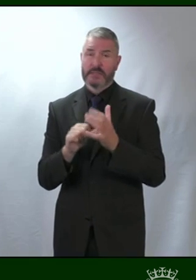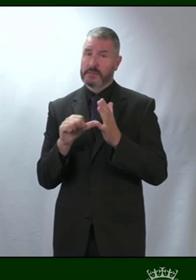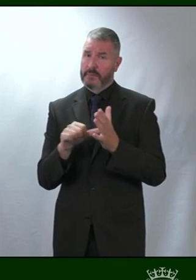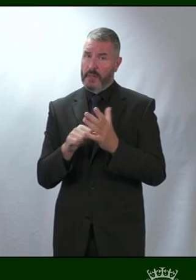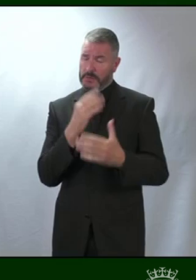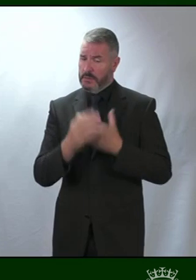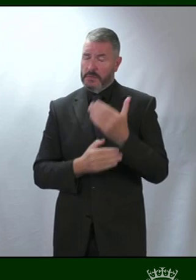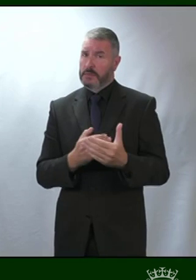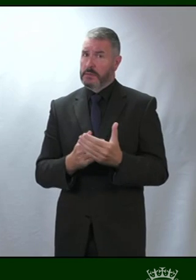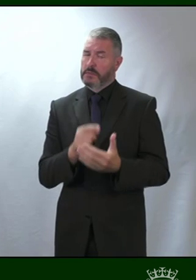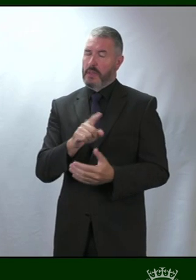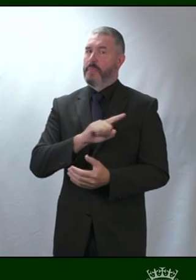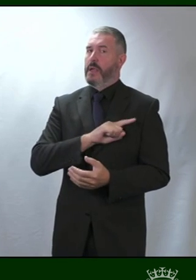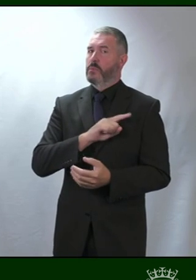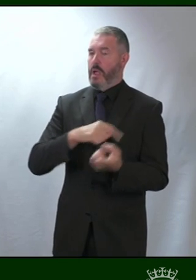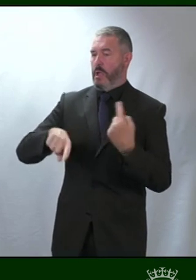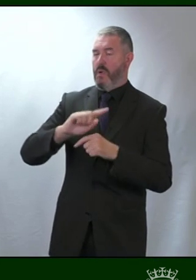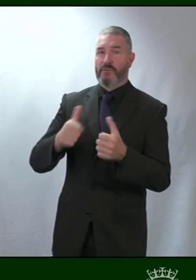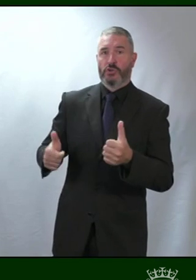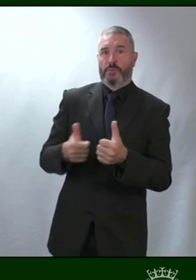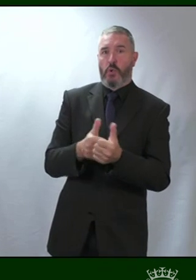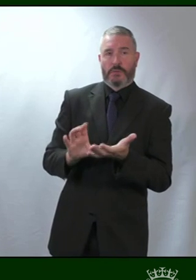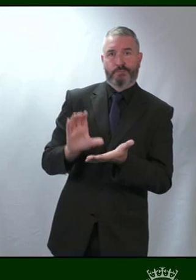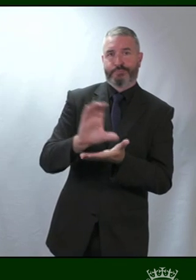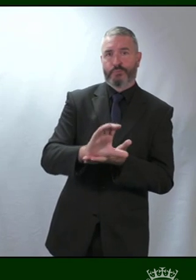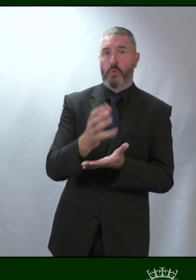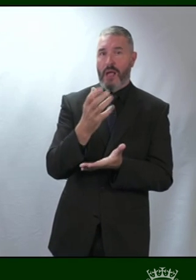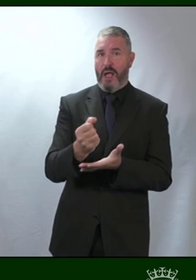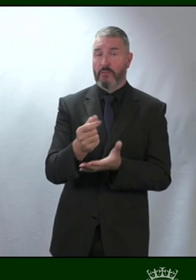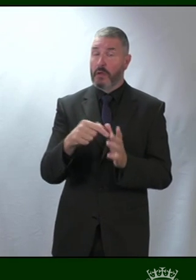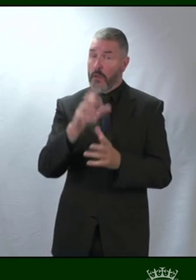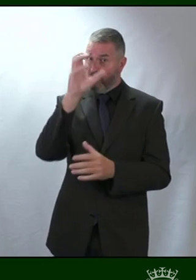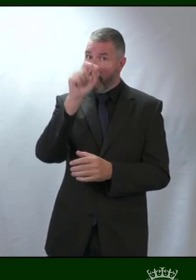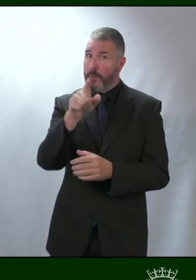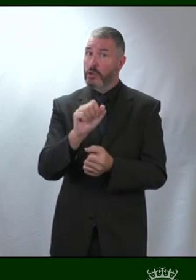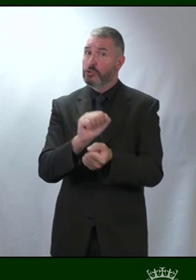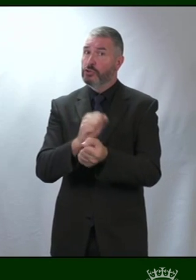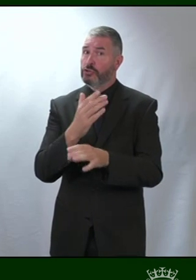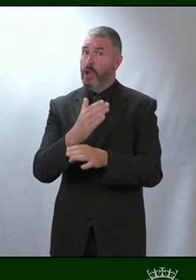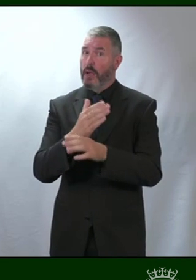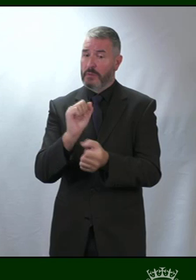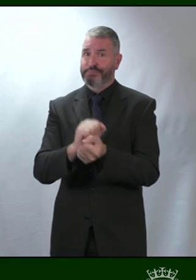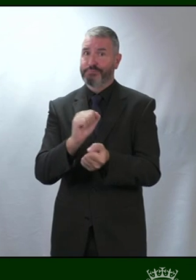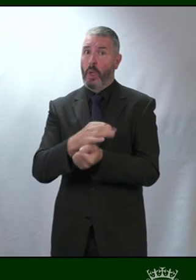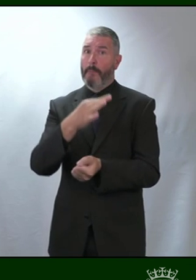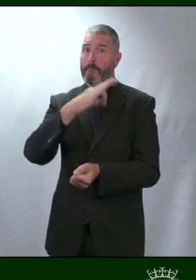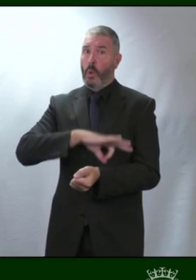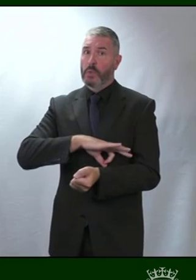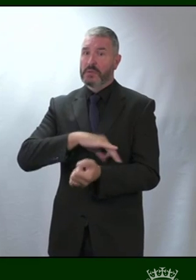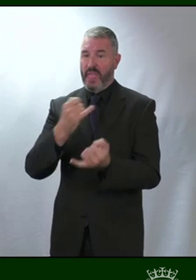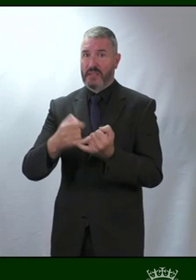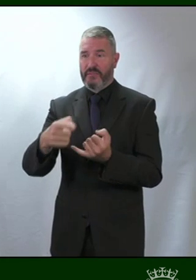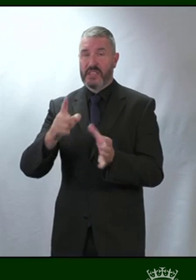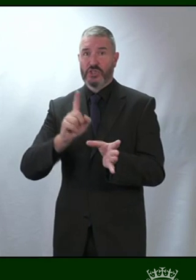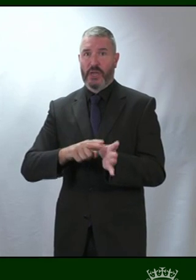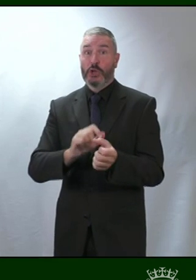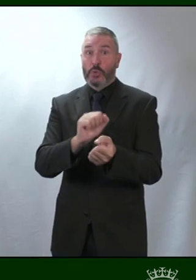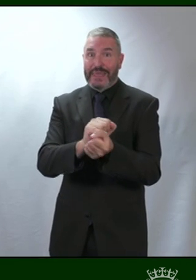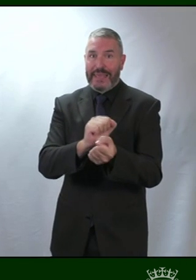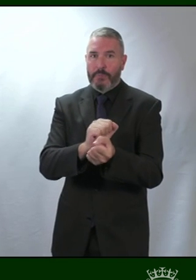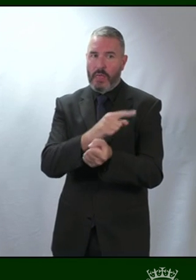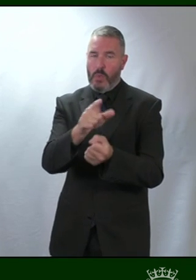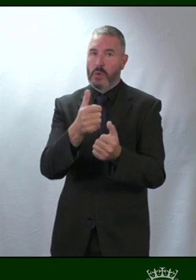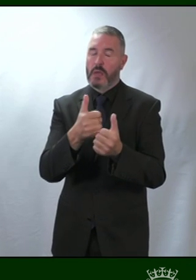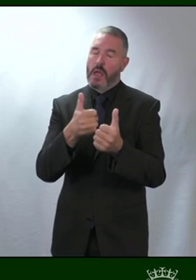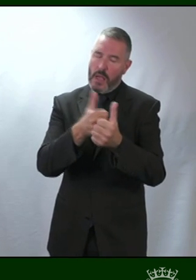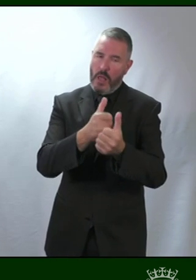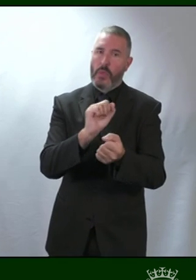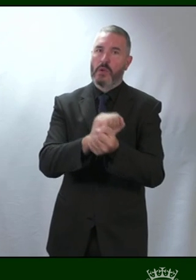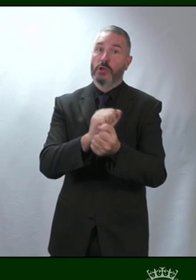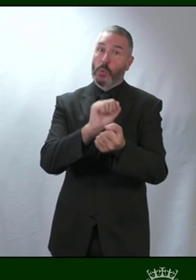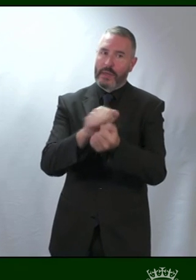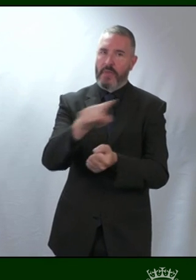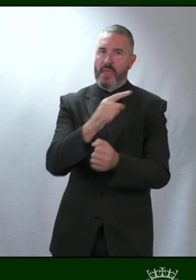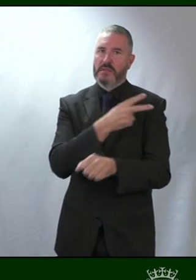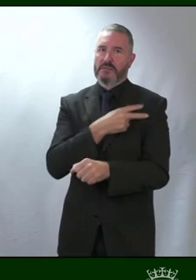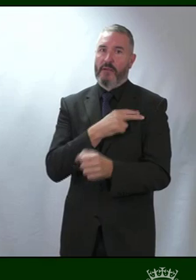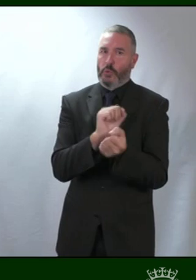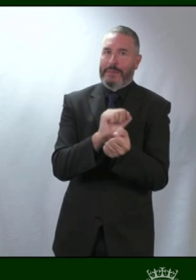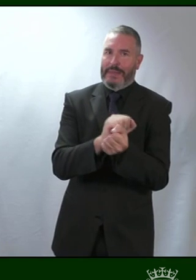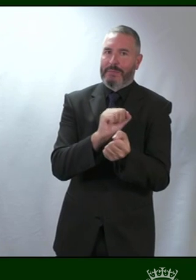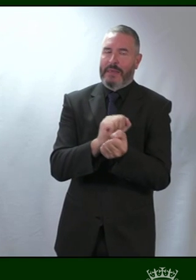That is why we have put in the support that we have, and do not forget the job retention bonus at the end of the year that will help firms to keep people in employment.